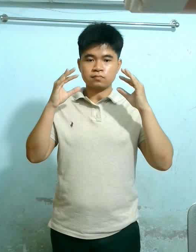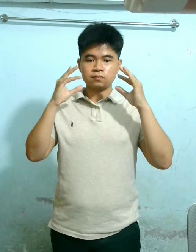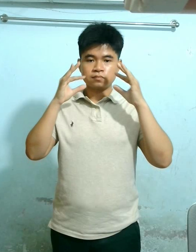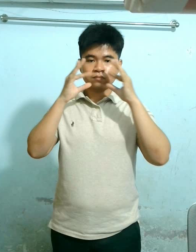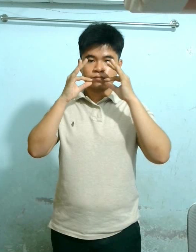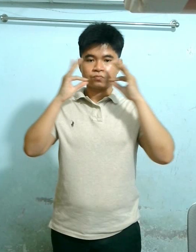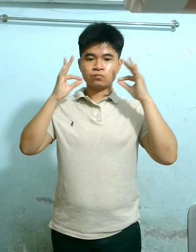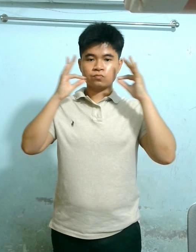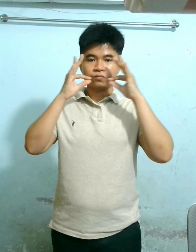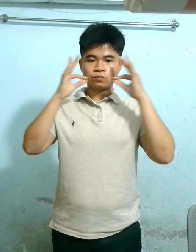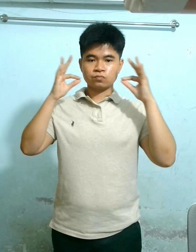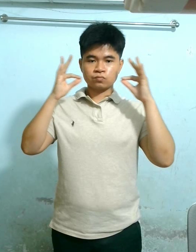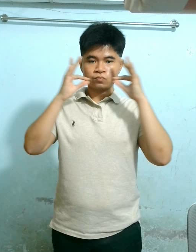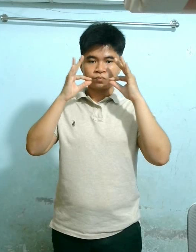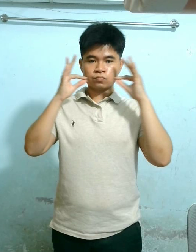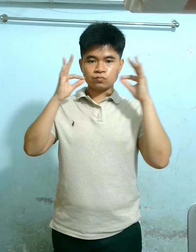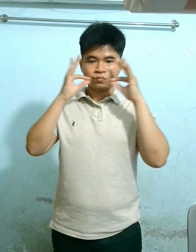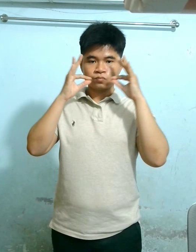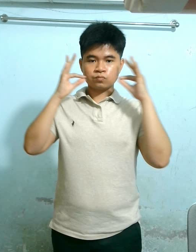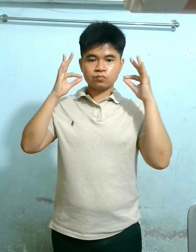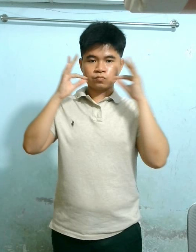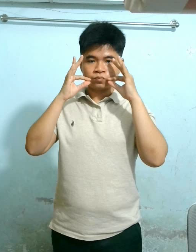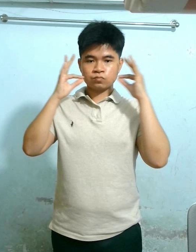meo